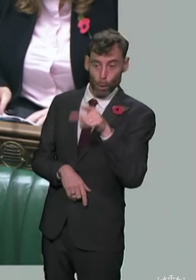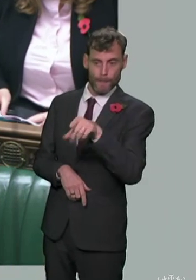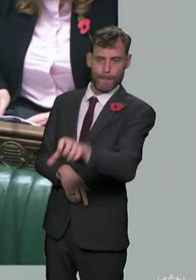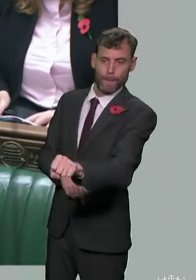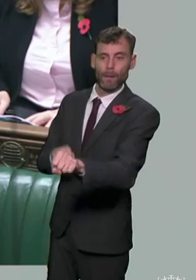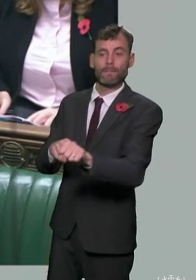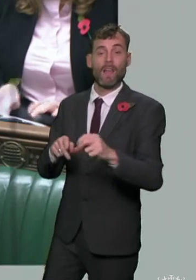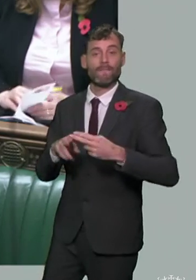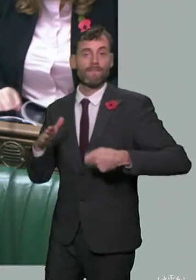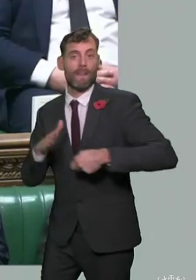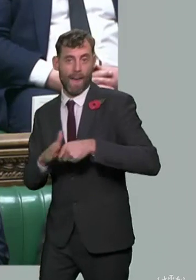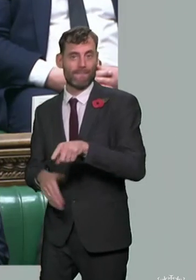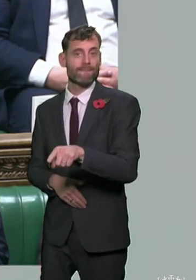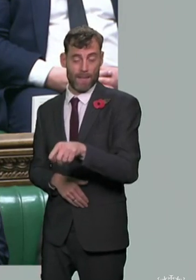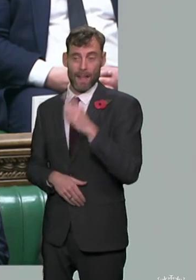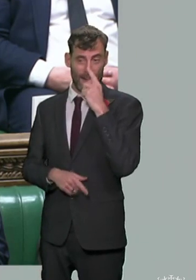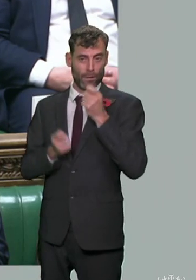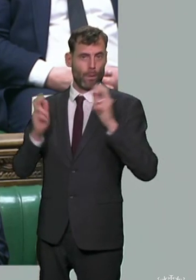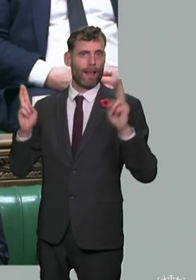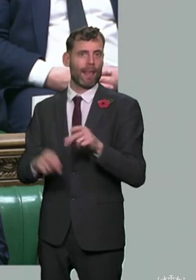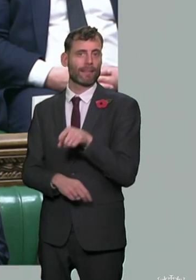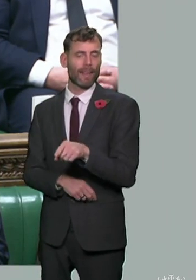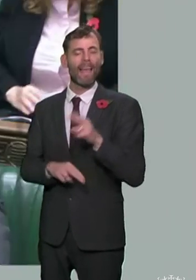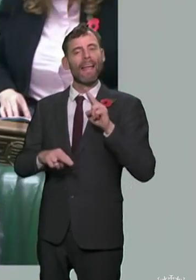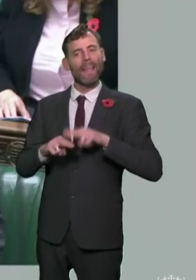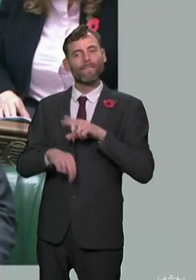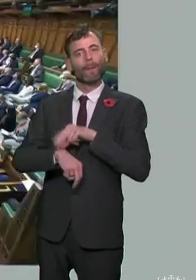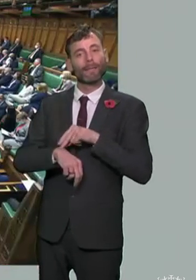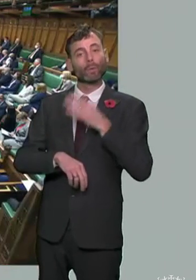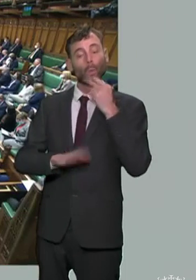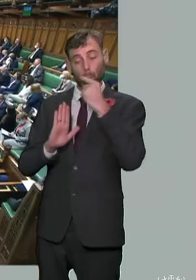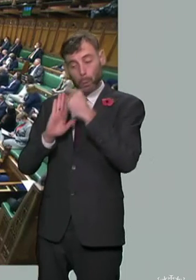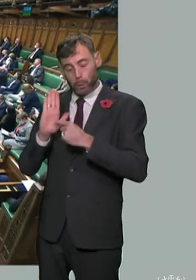If it is done sensitively and in accordance with the law, I believe it can be extremely valuable.